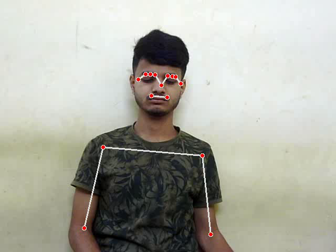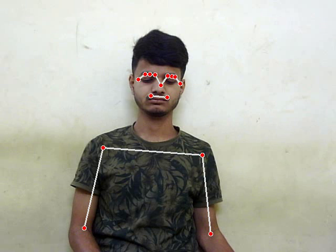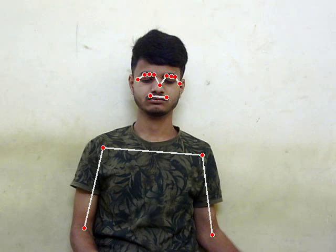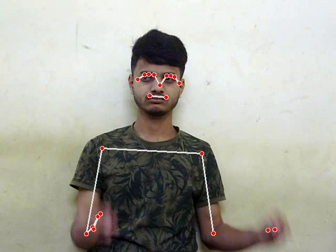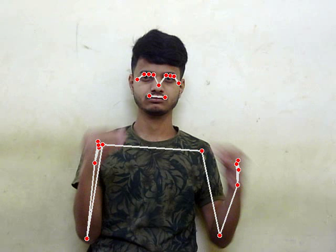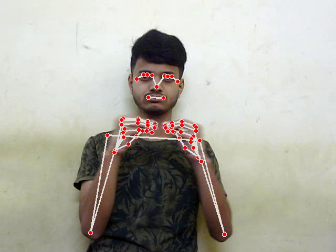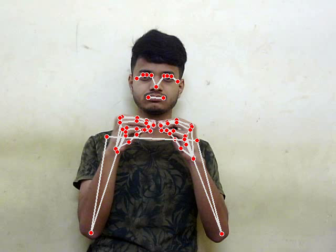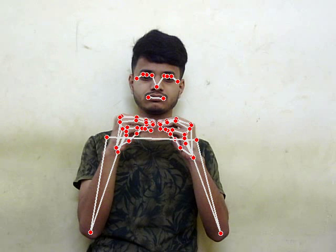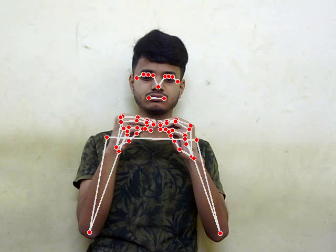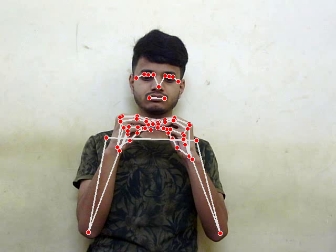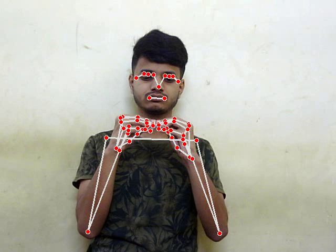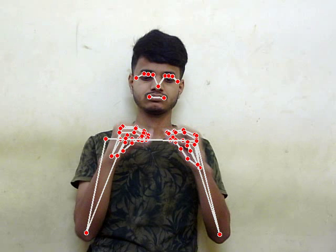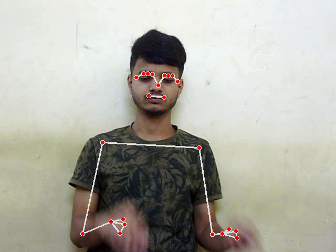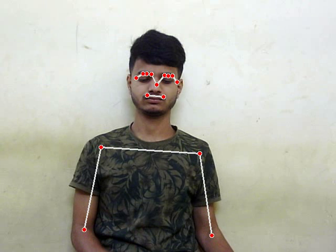more